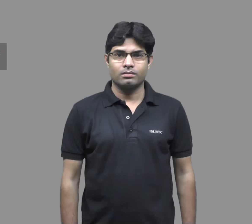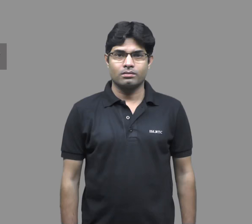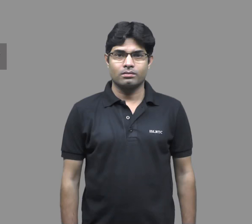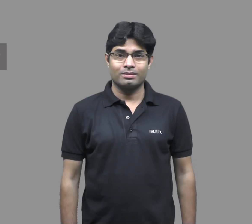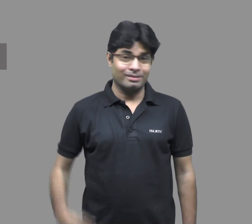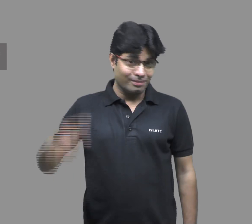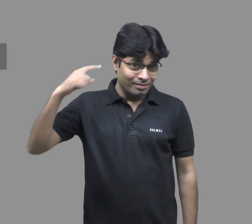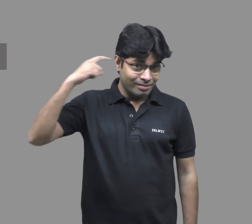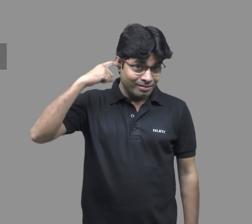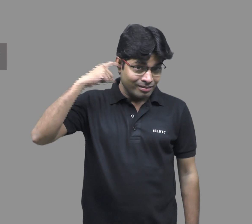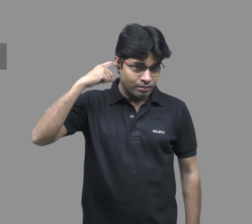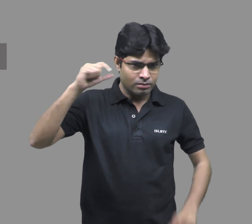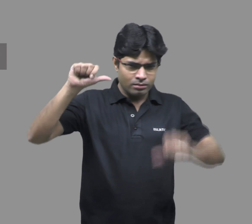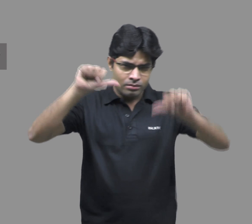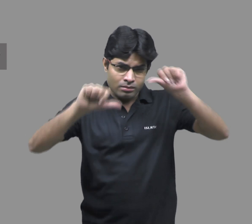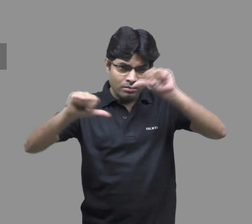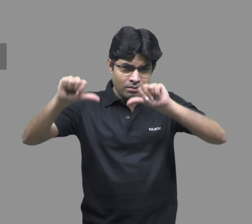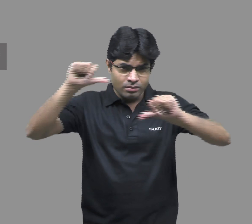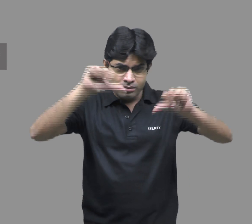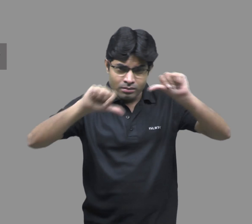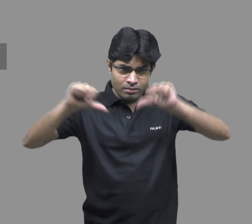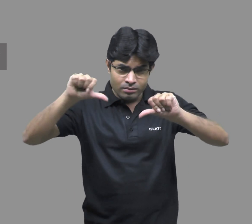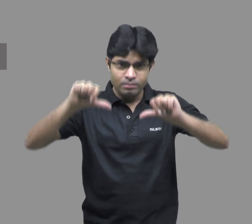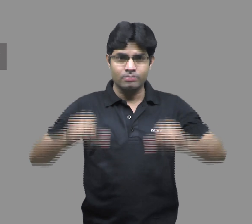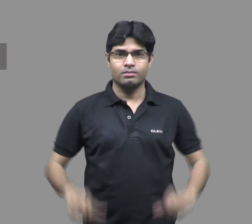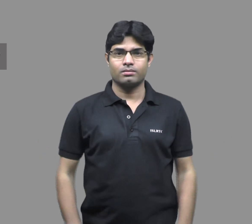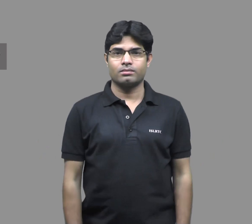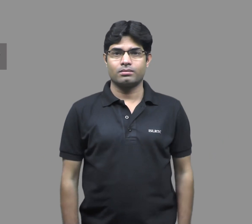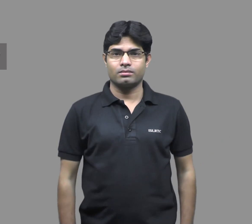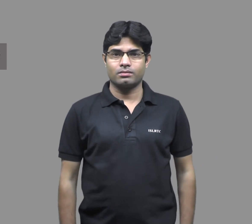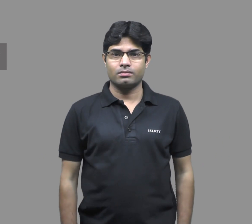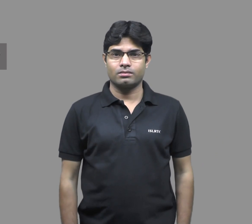Audiology